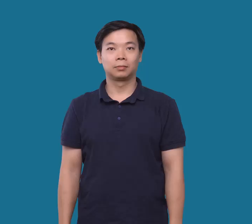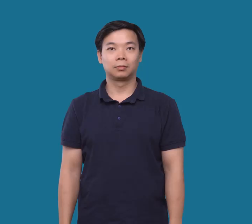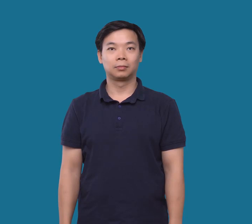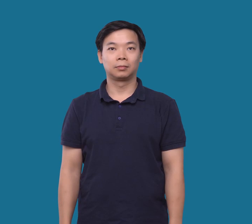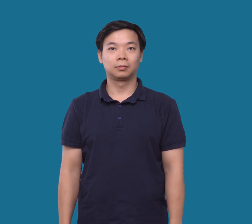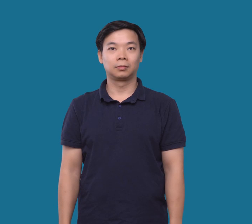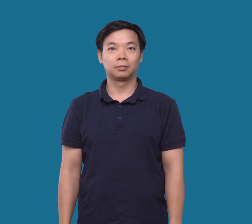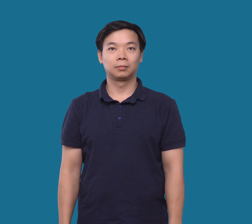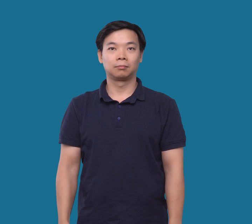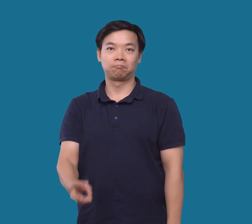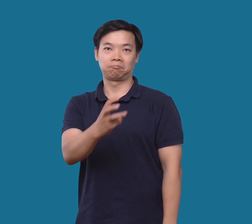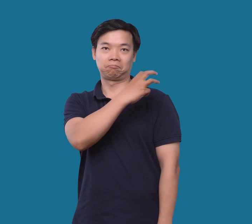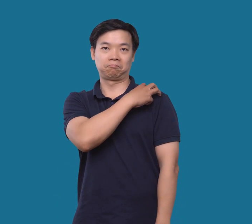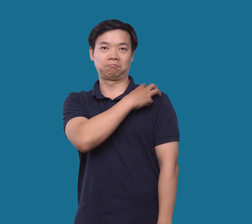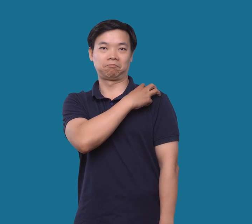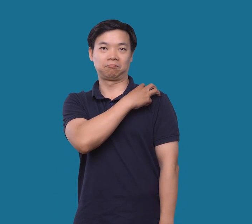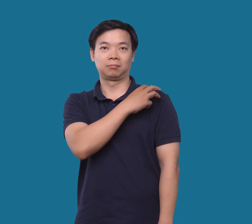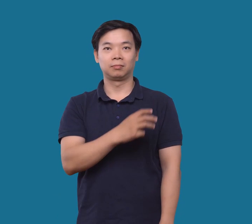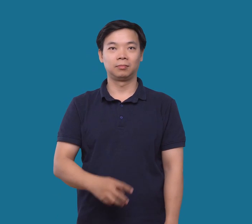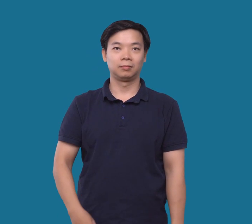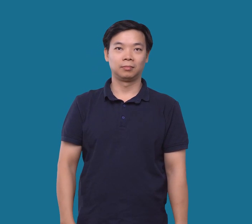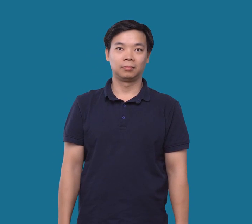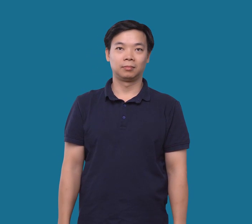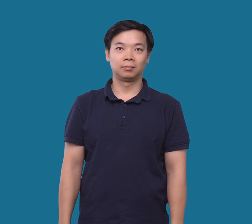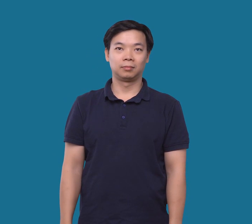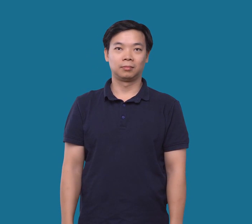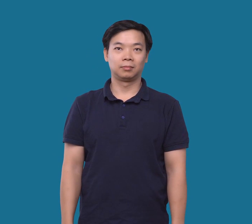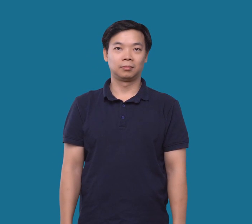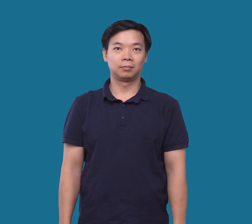đại tá